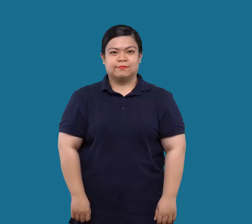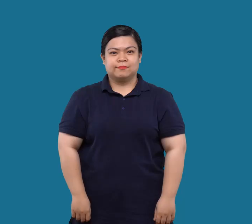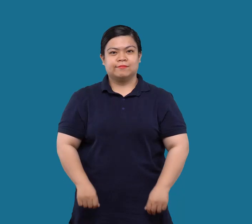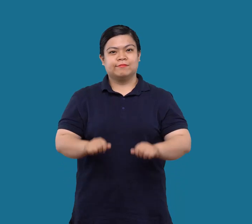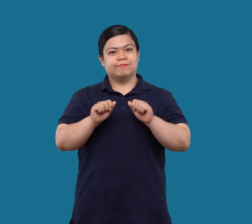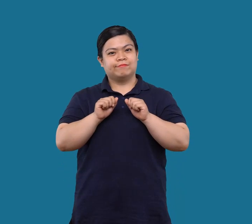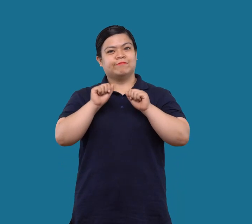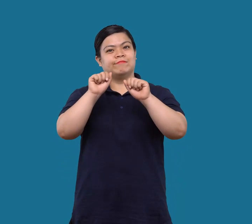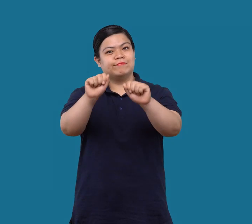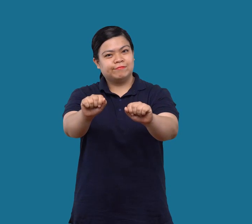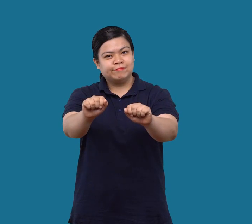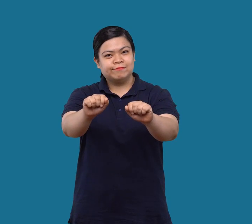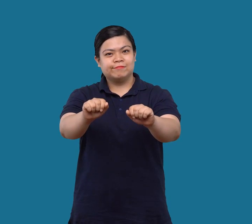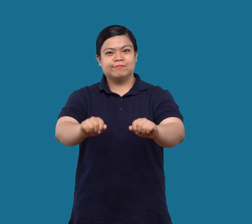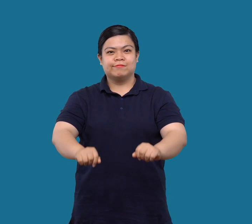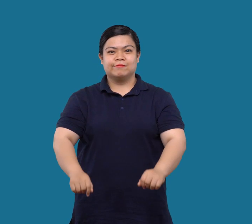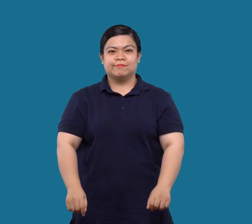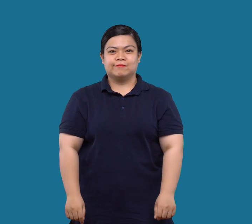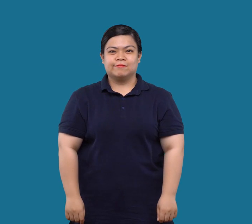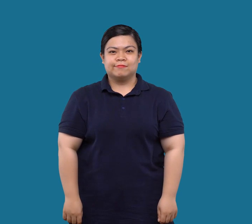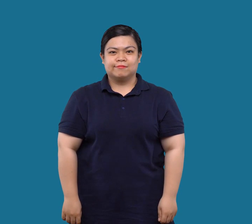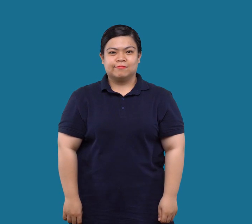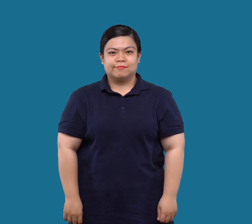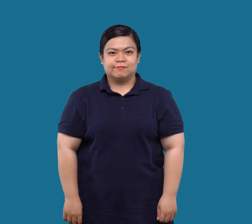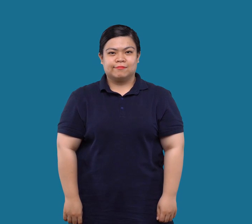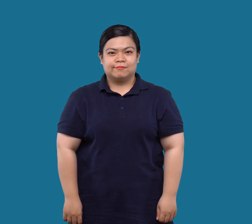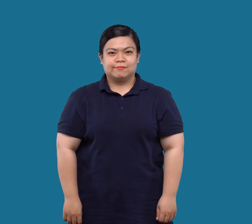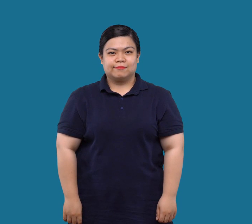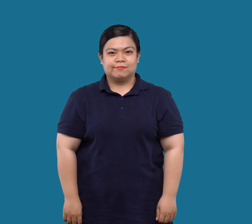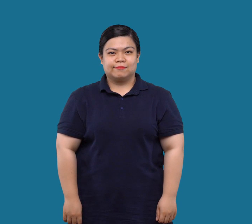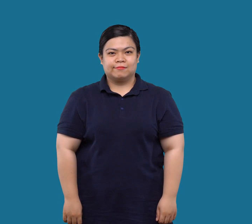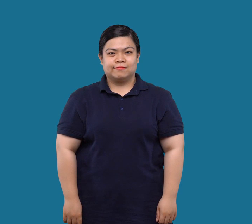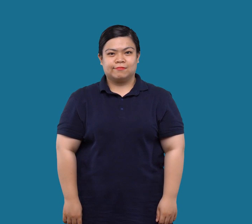thăm hỏi